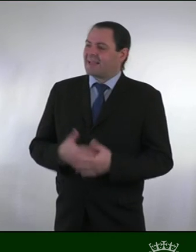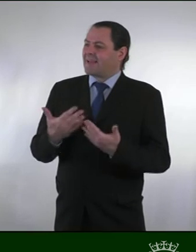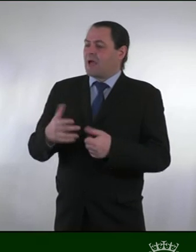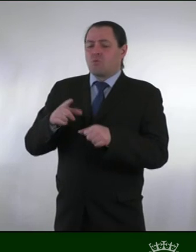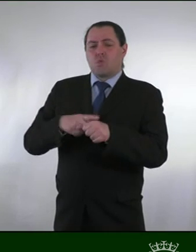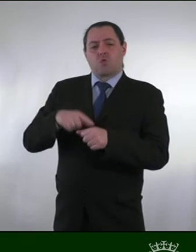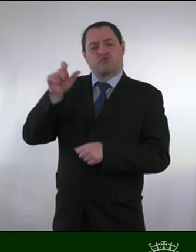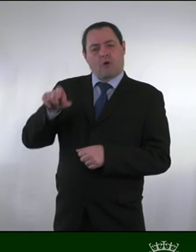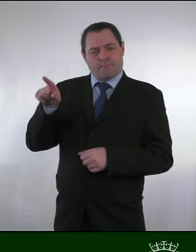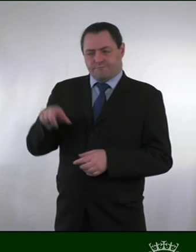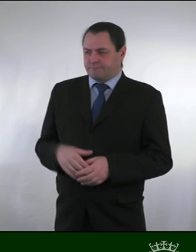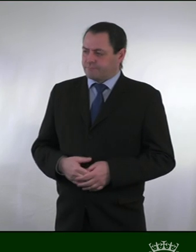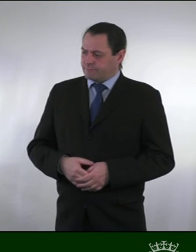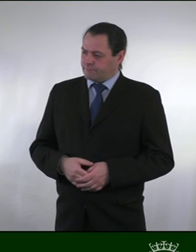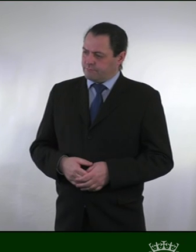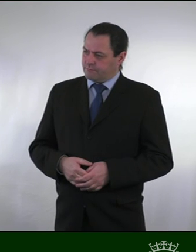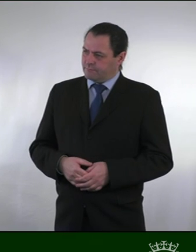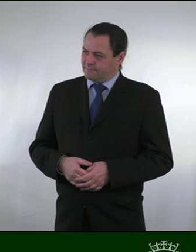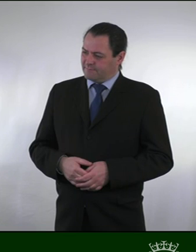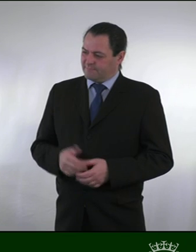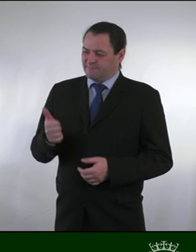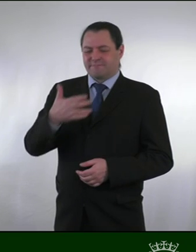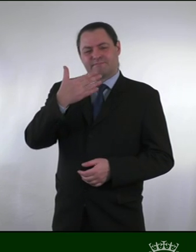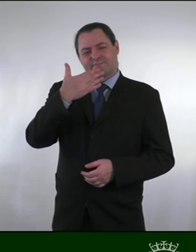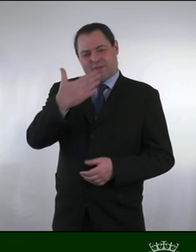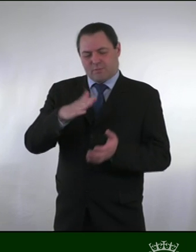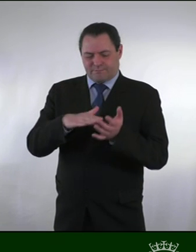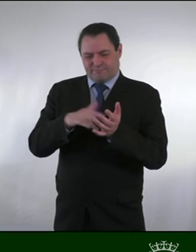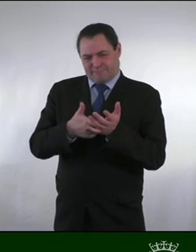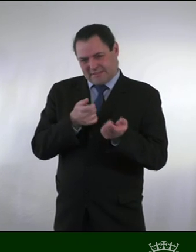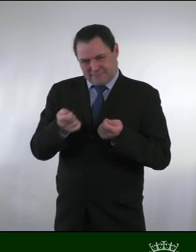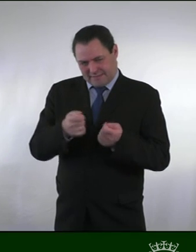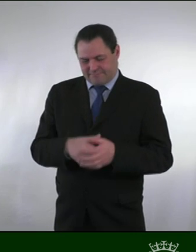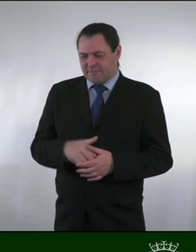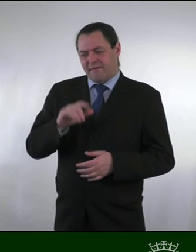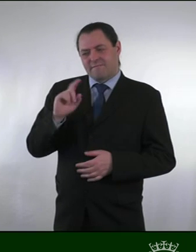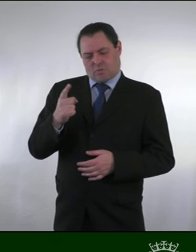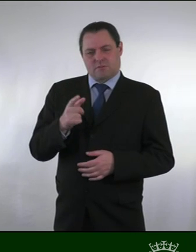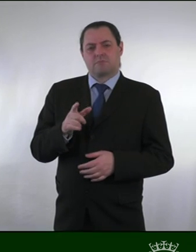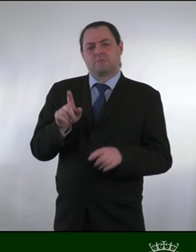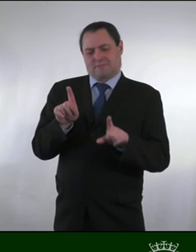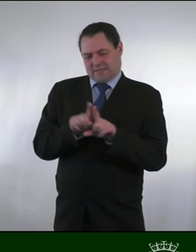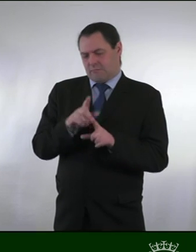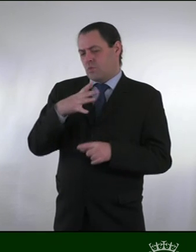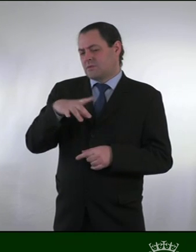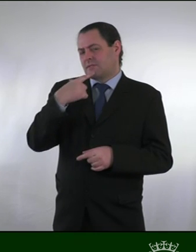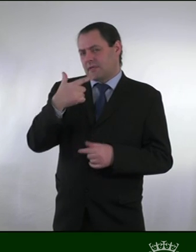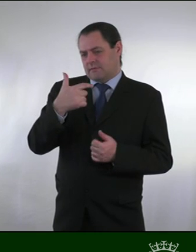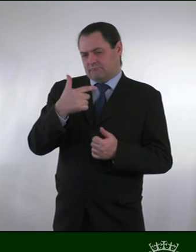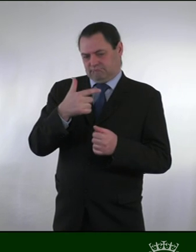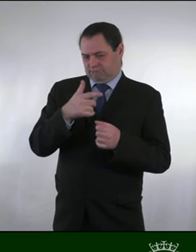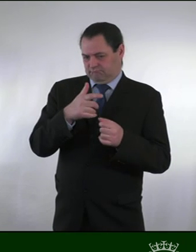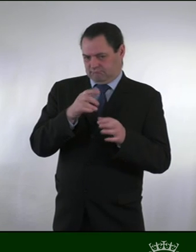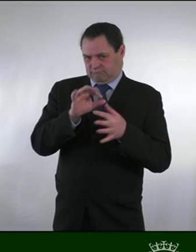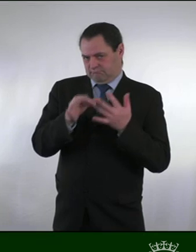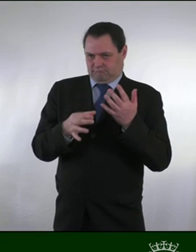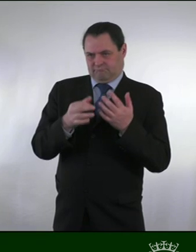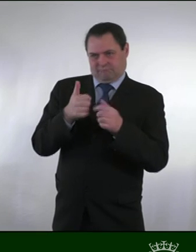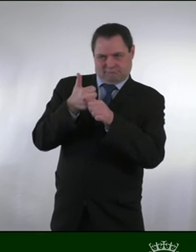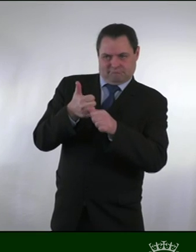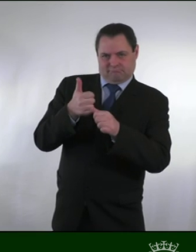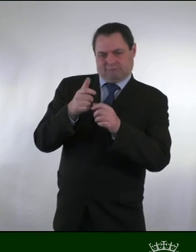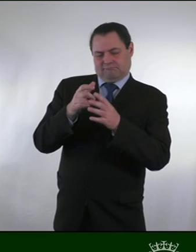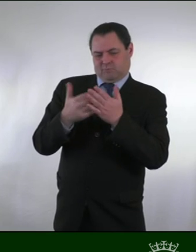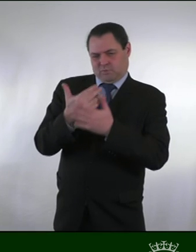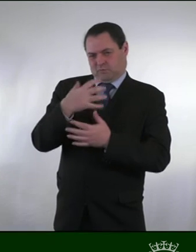May I start by fully associating myself with all the Prime Minister’s opening comments?